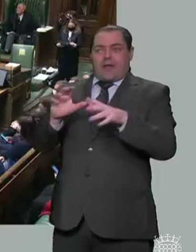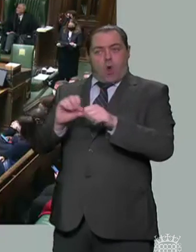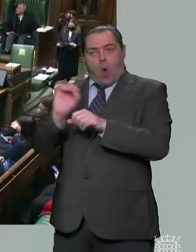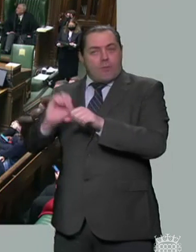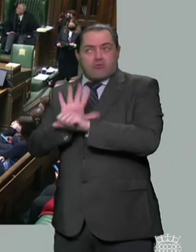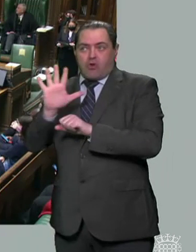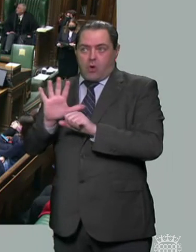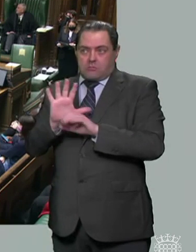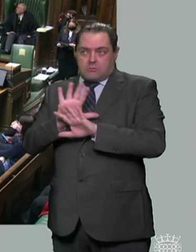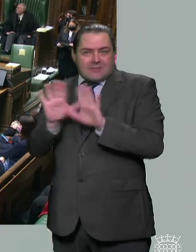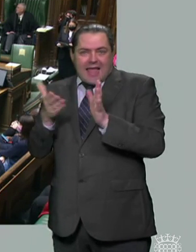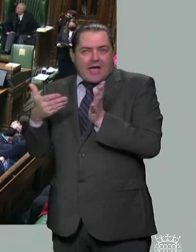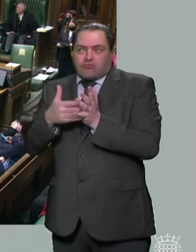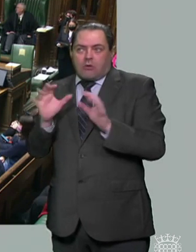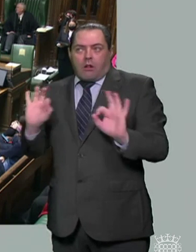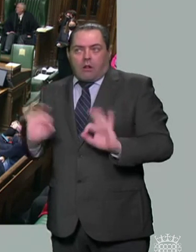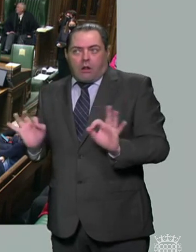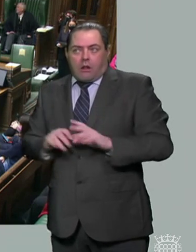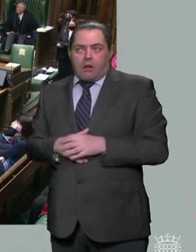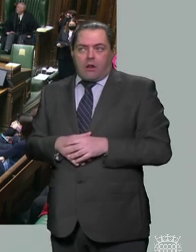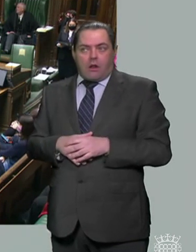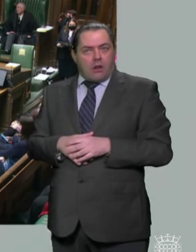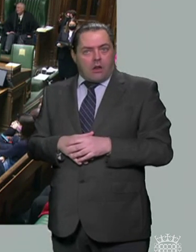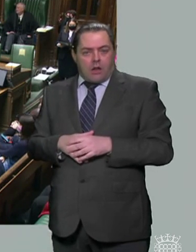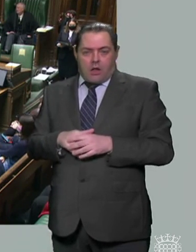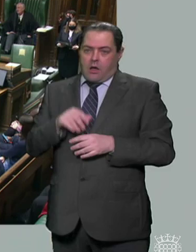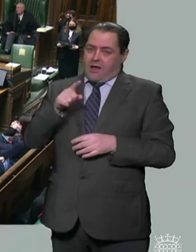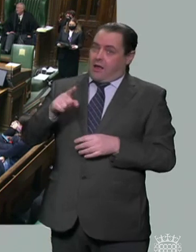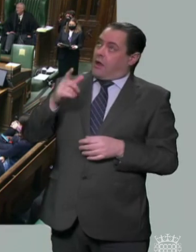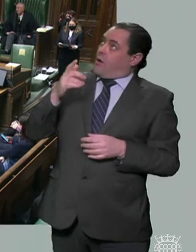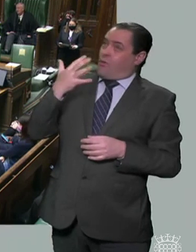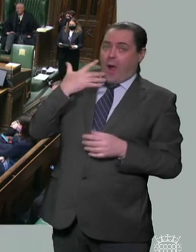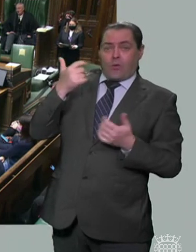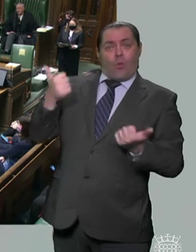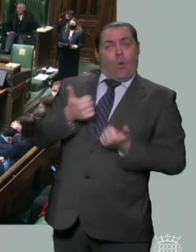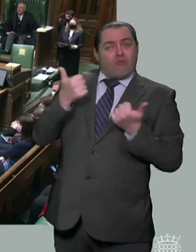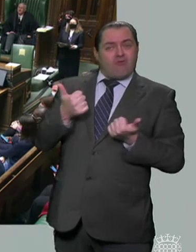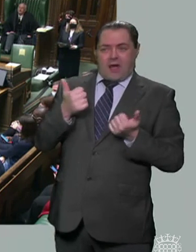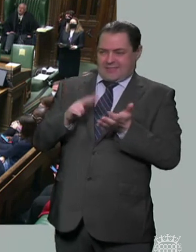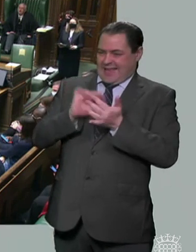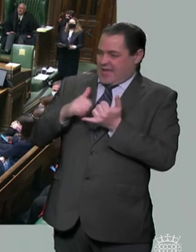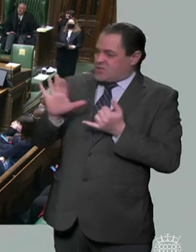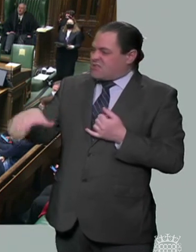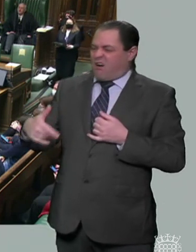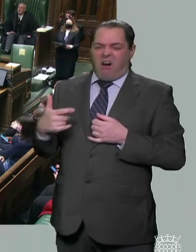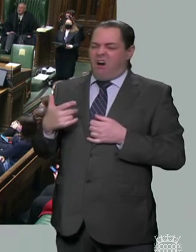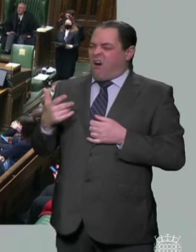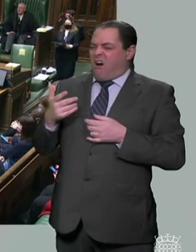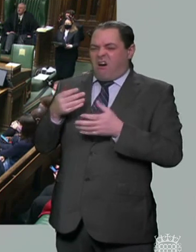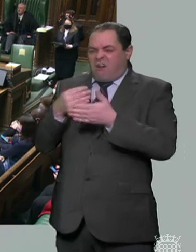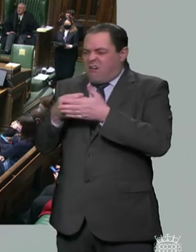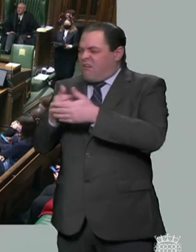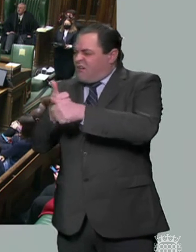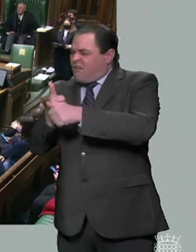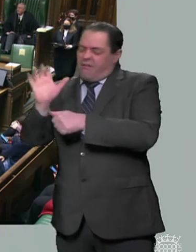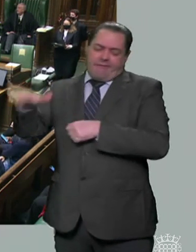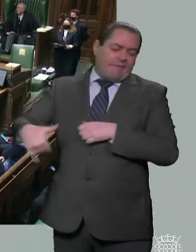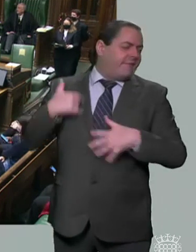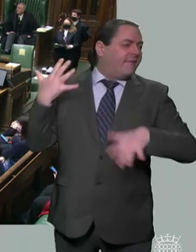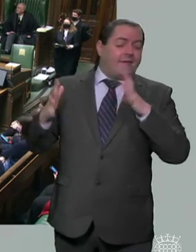It is not just that the Conservatives did not fix the roof when the sun was shining; they dismantled the roof and removed the floorboards.